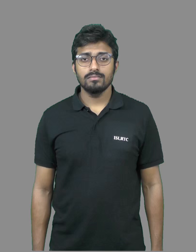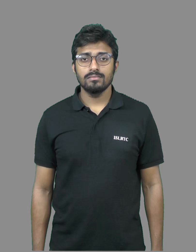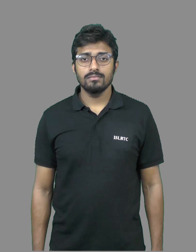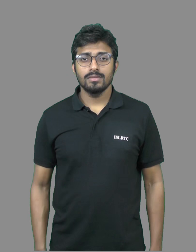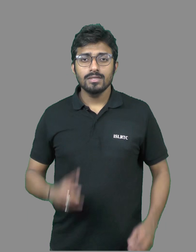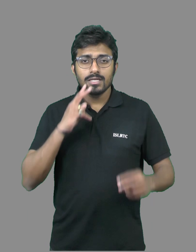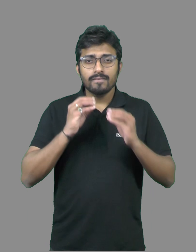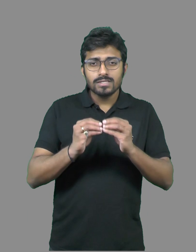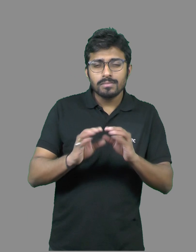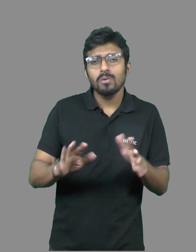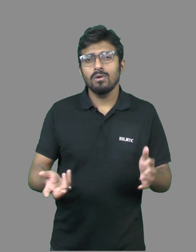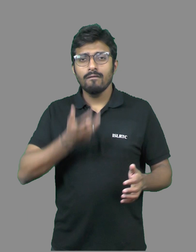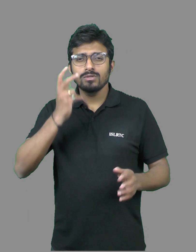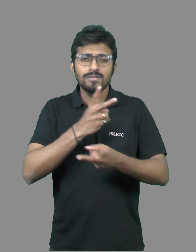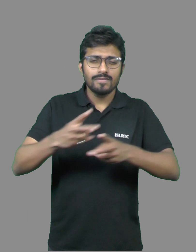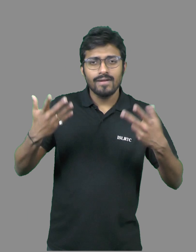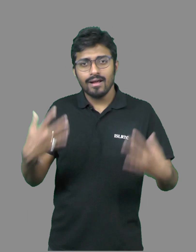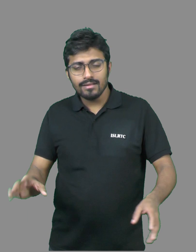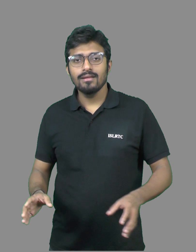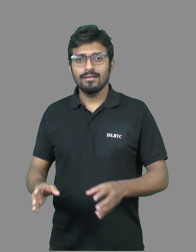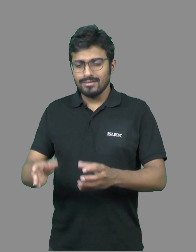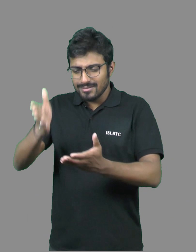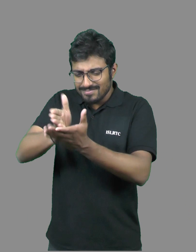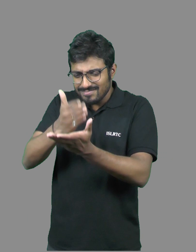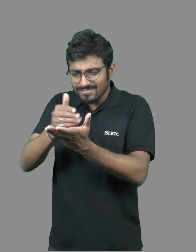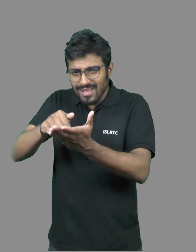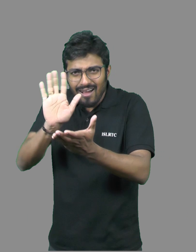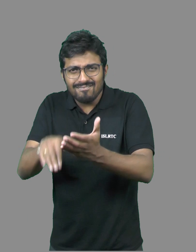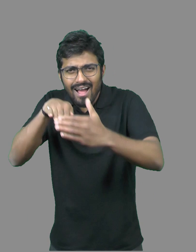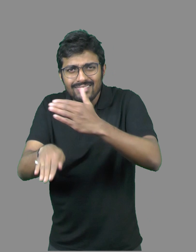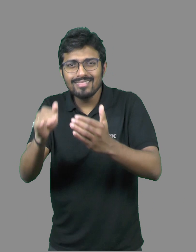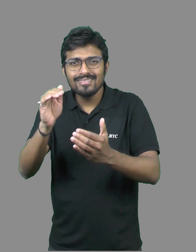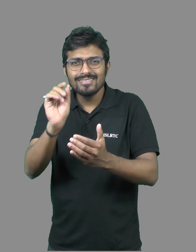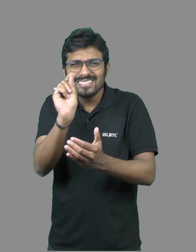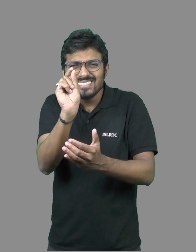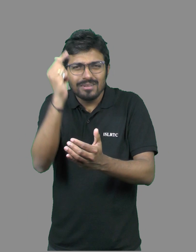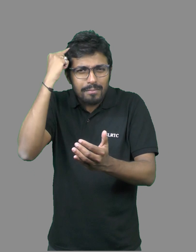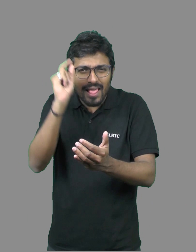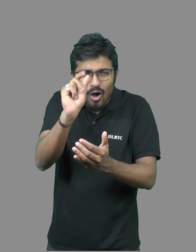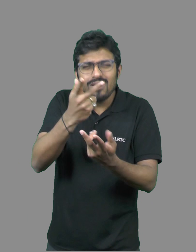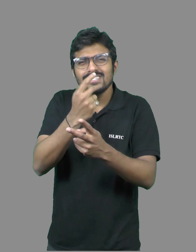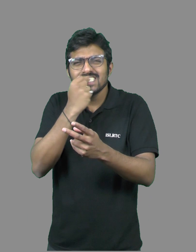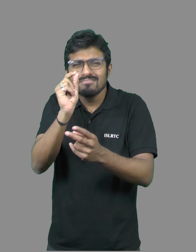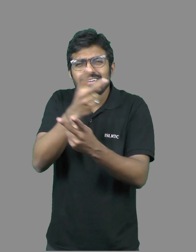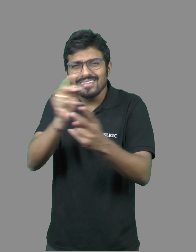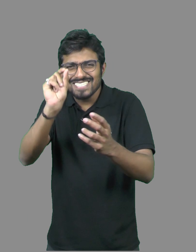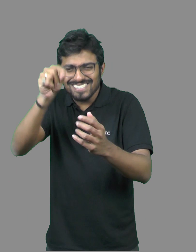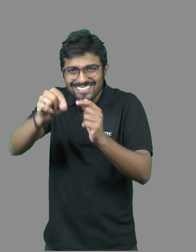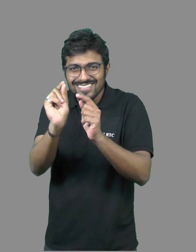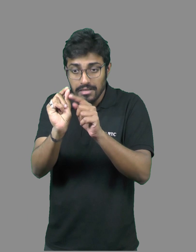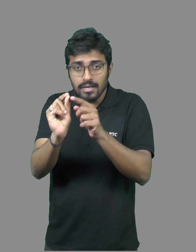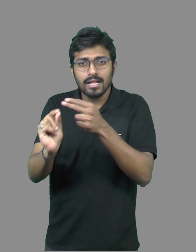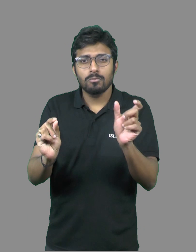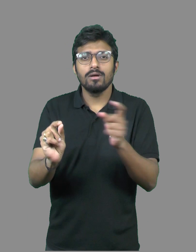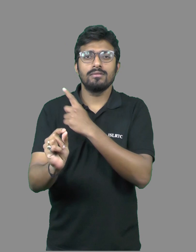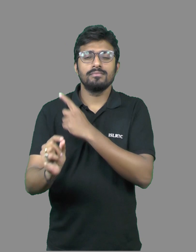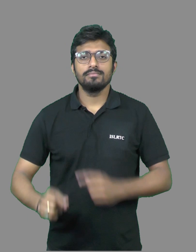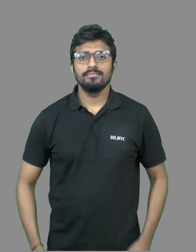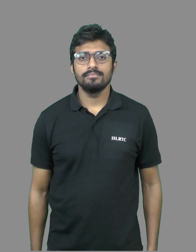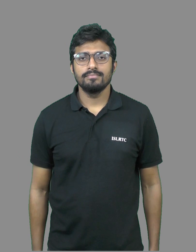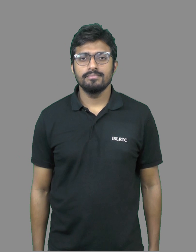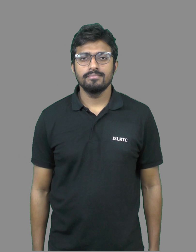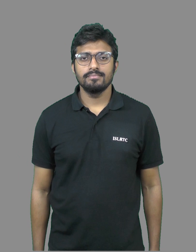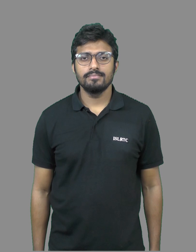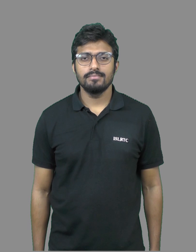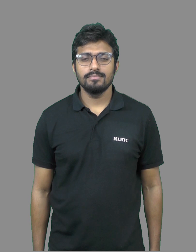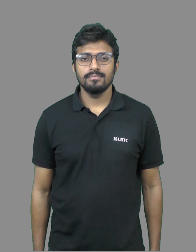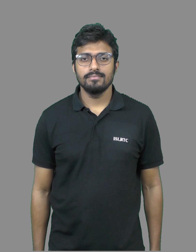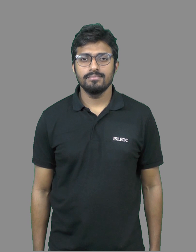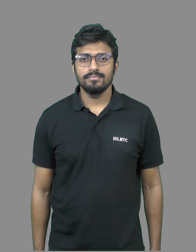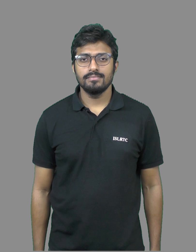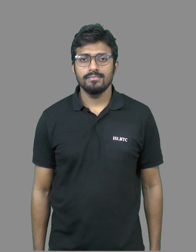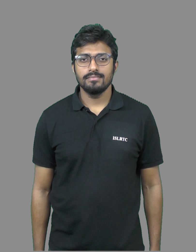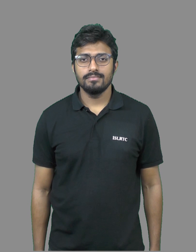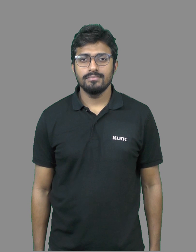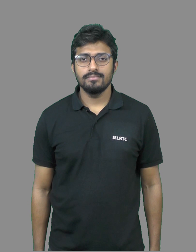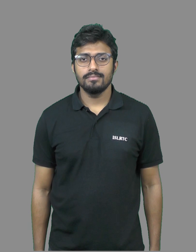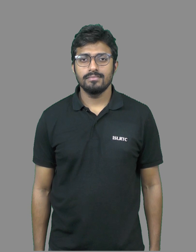Pit Seed